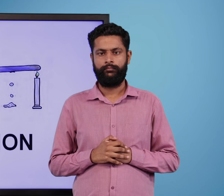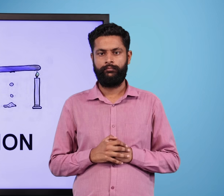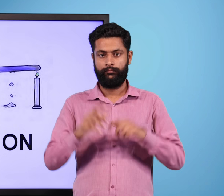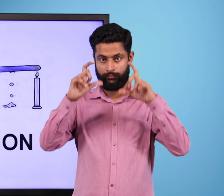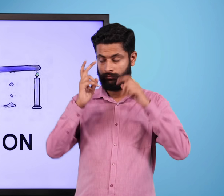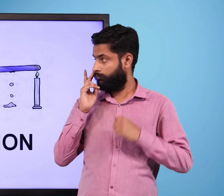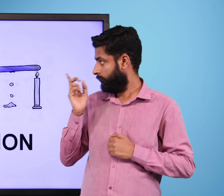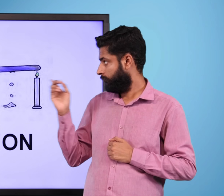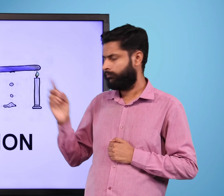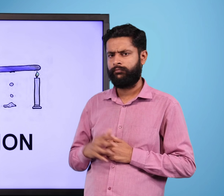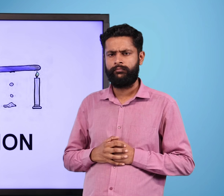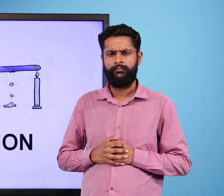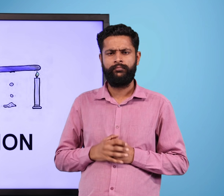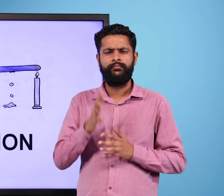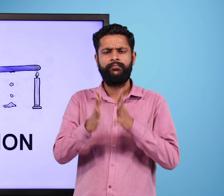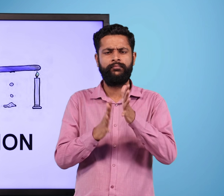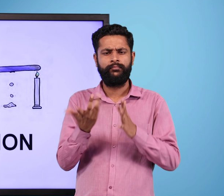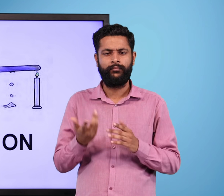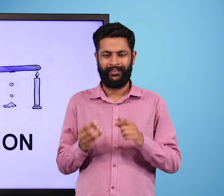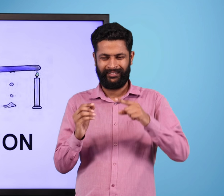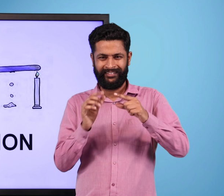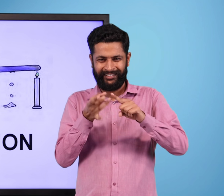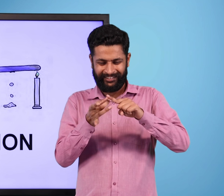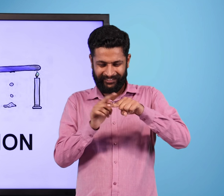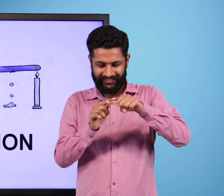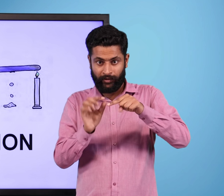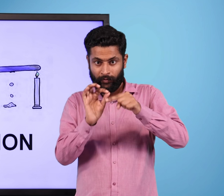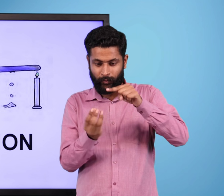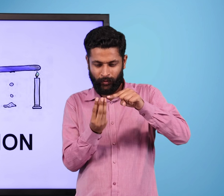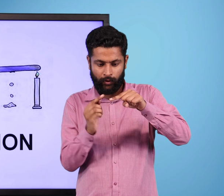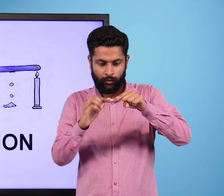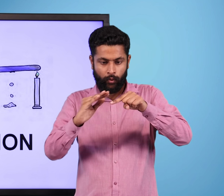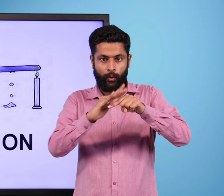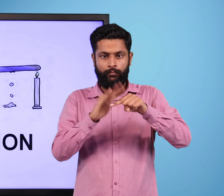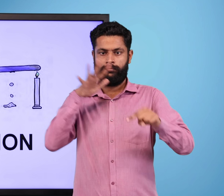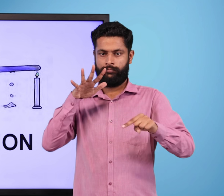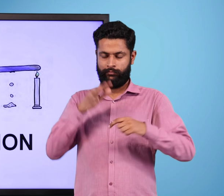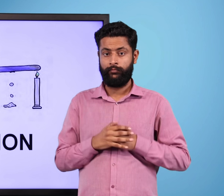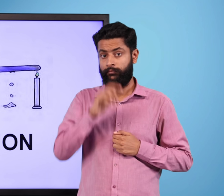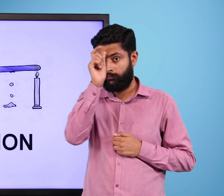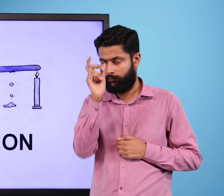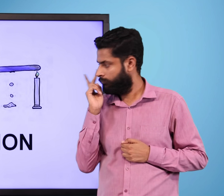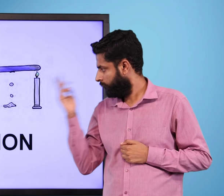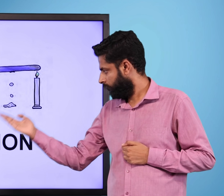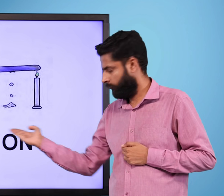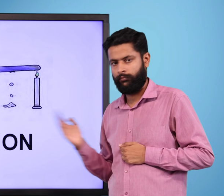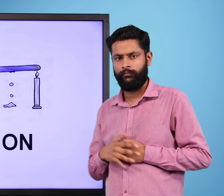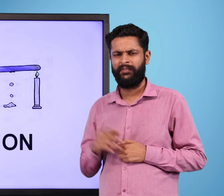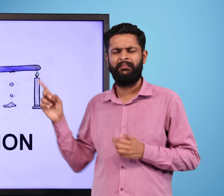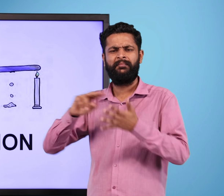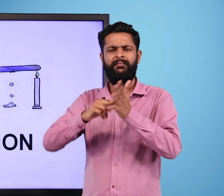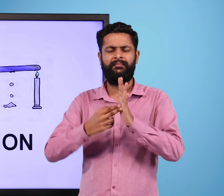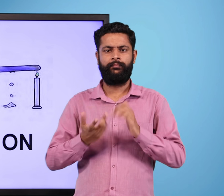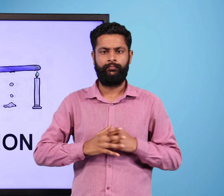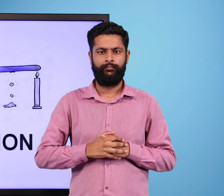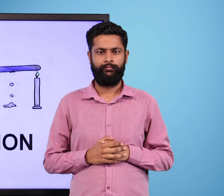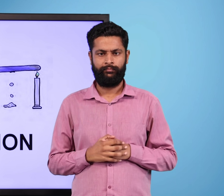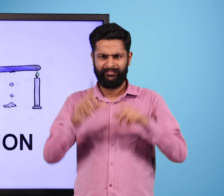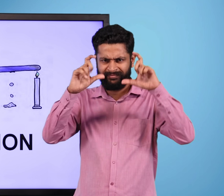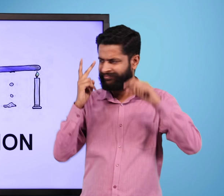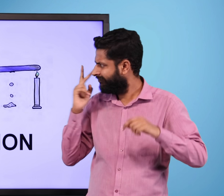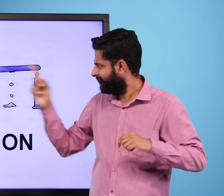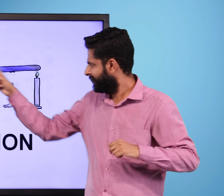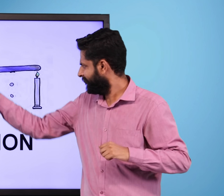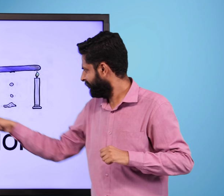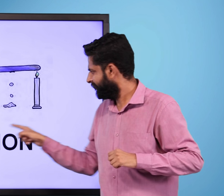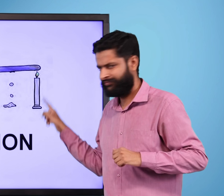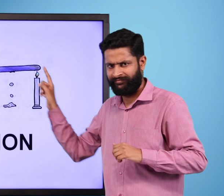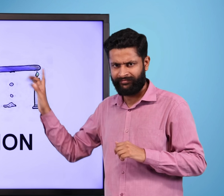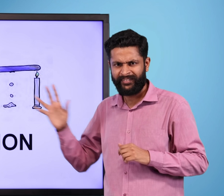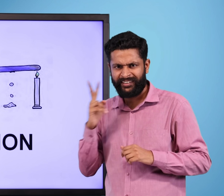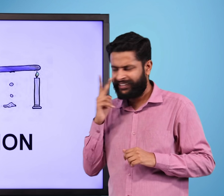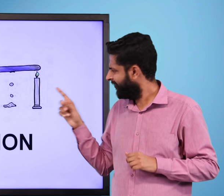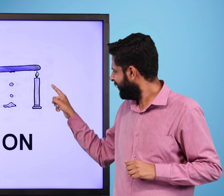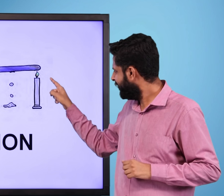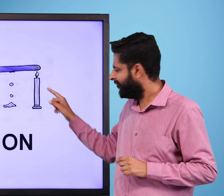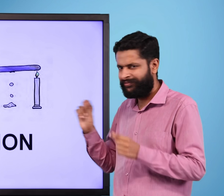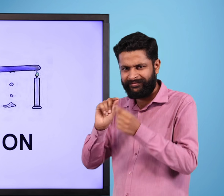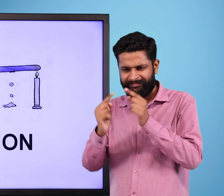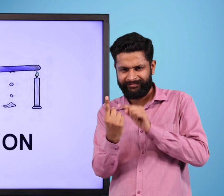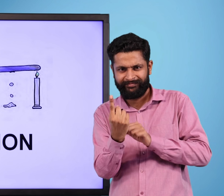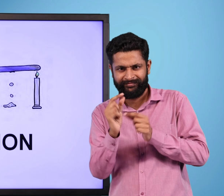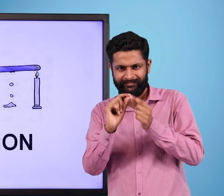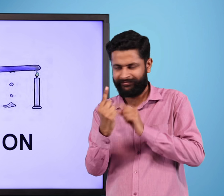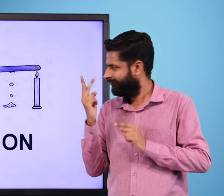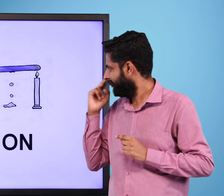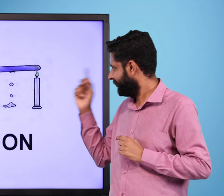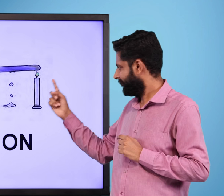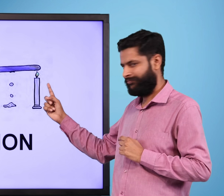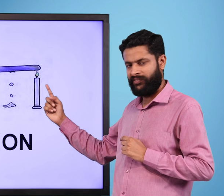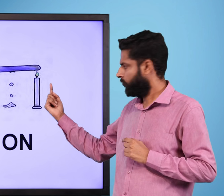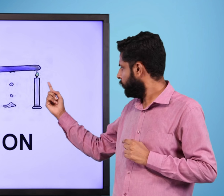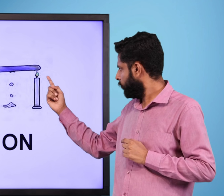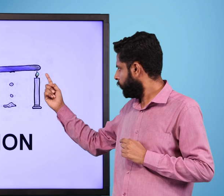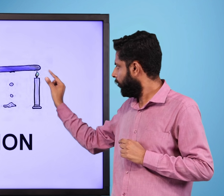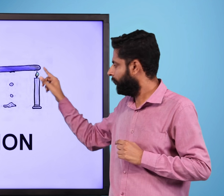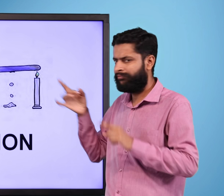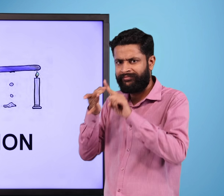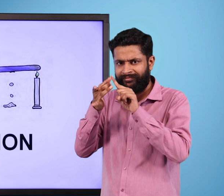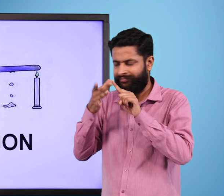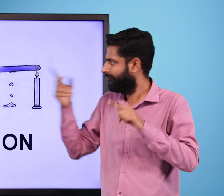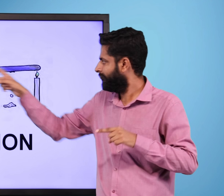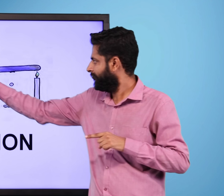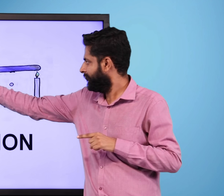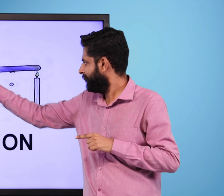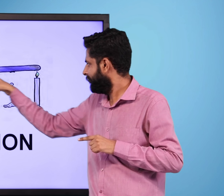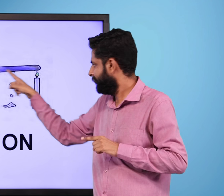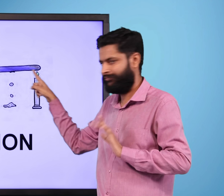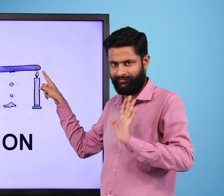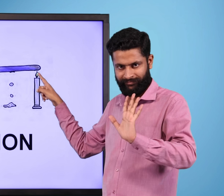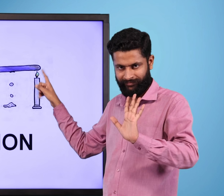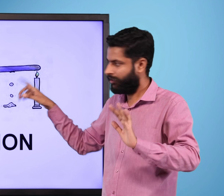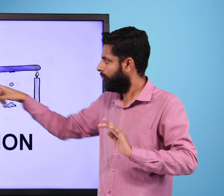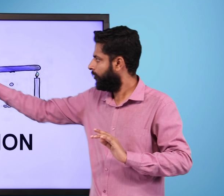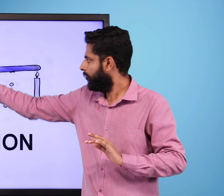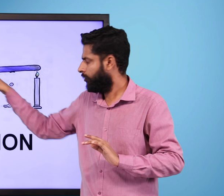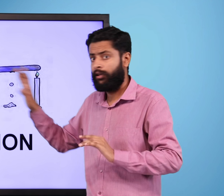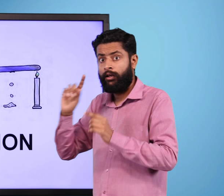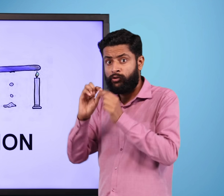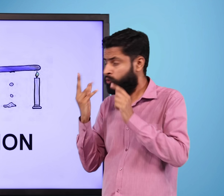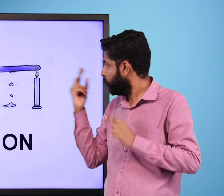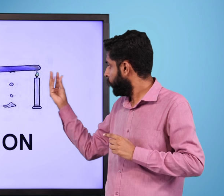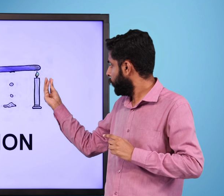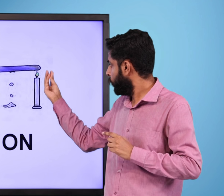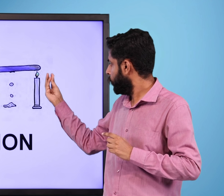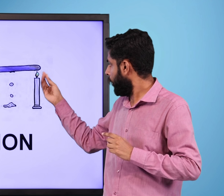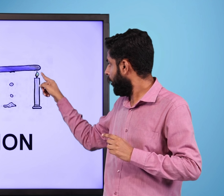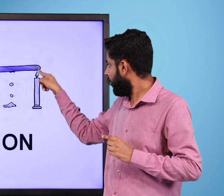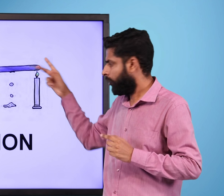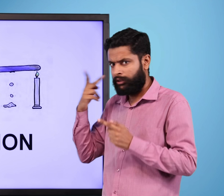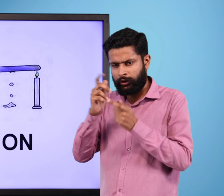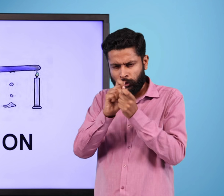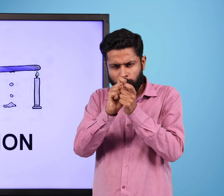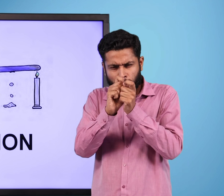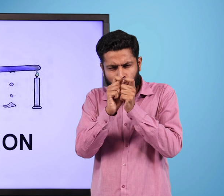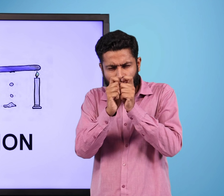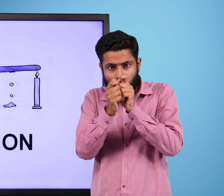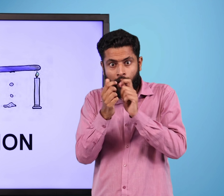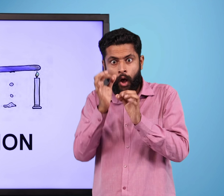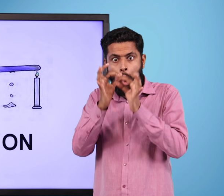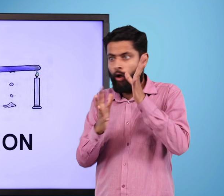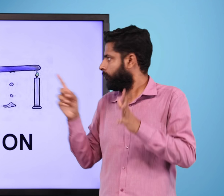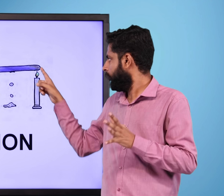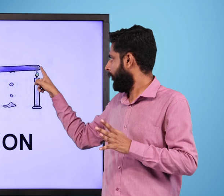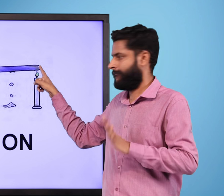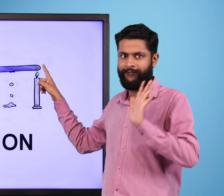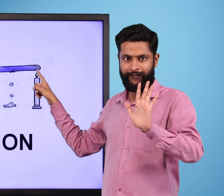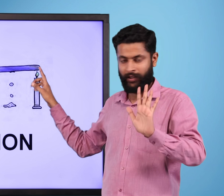Conduction This is the sign for conduction. For example, in this picture, a candle is placed below one end of an iron rod. It starts becoming hot but the other end is not hot.